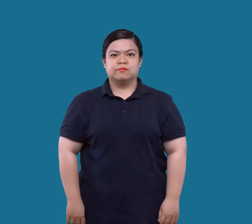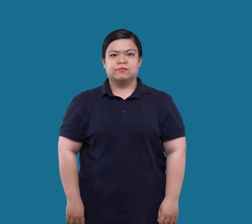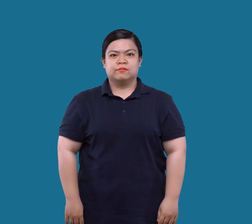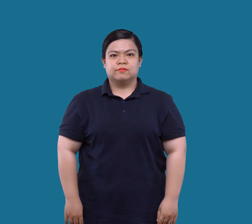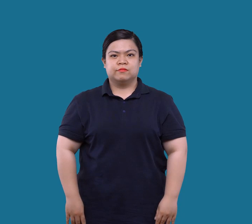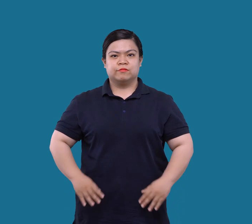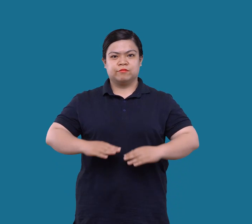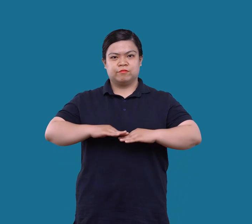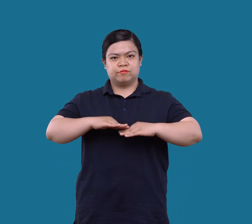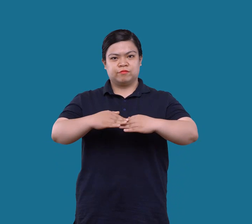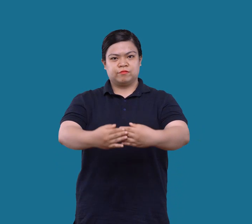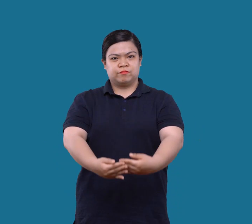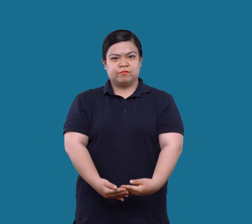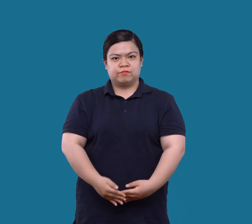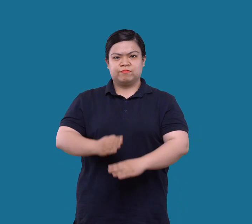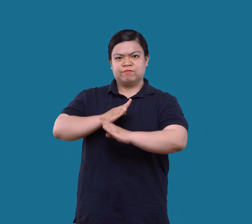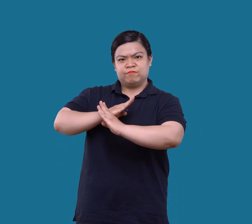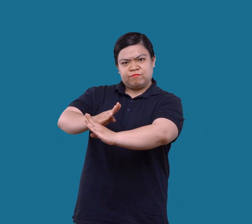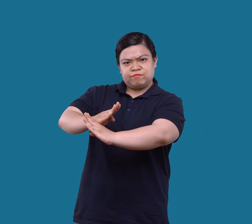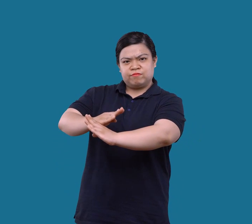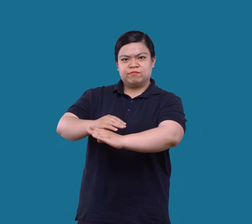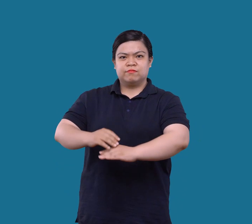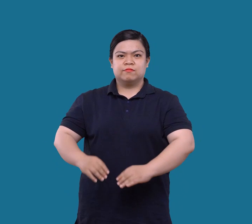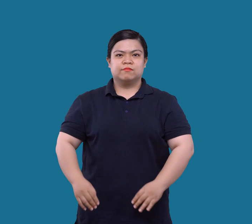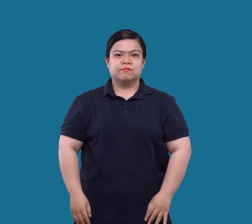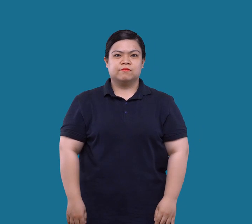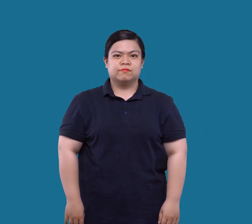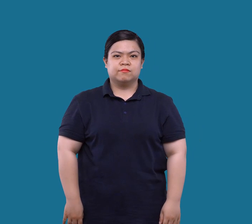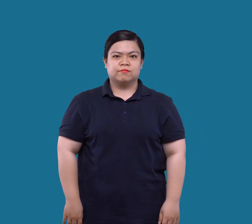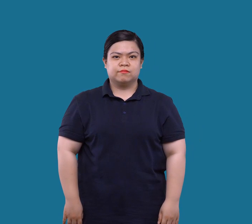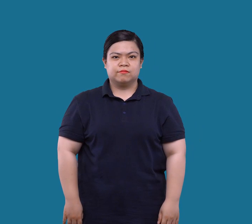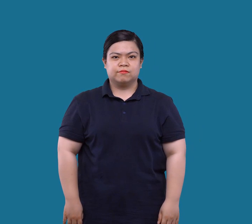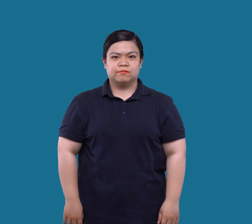tránh thai